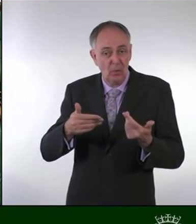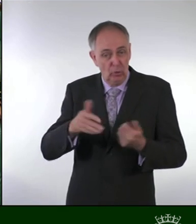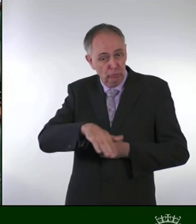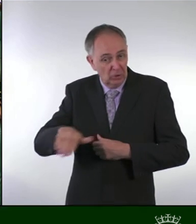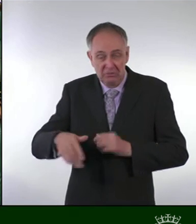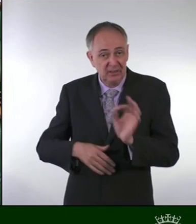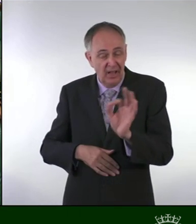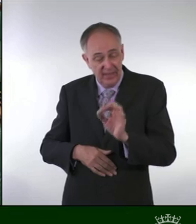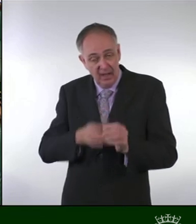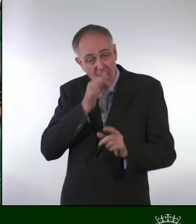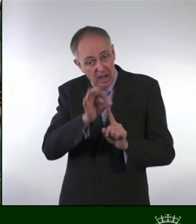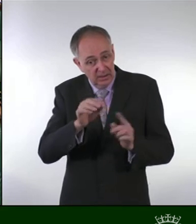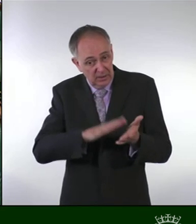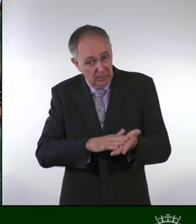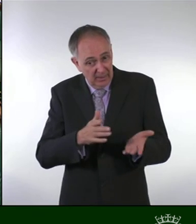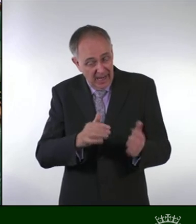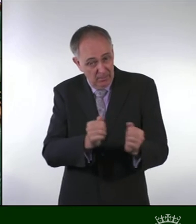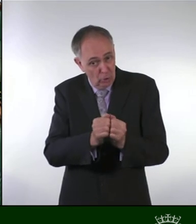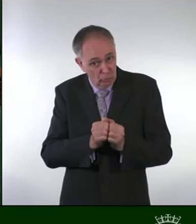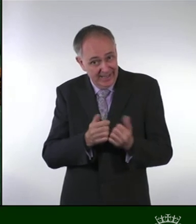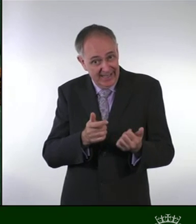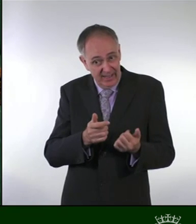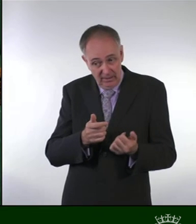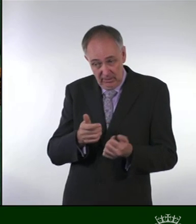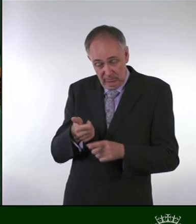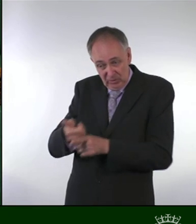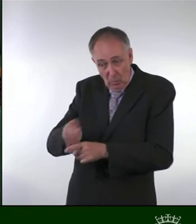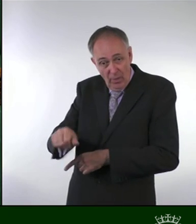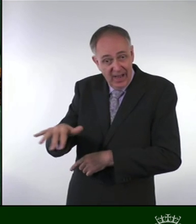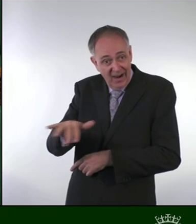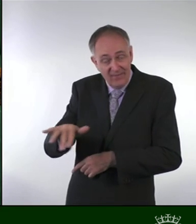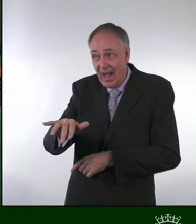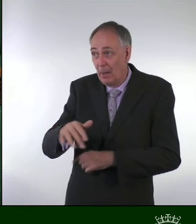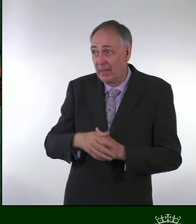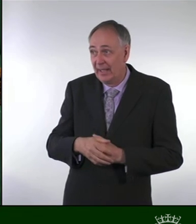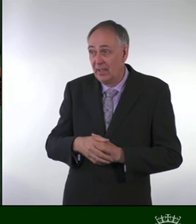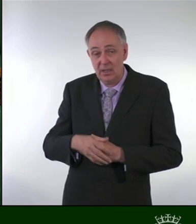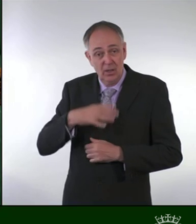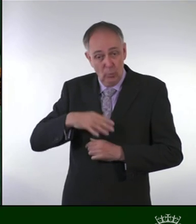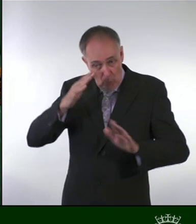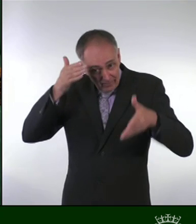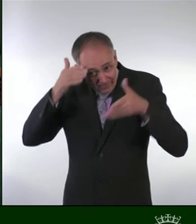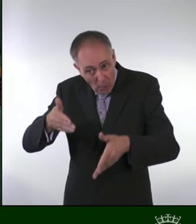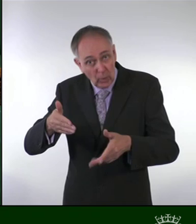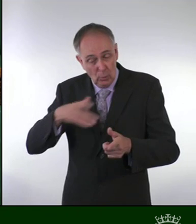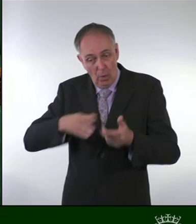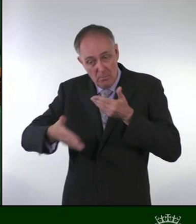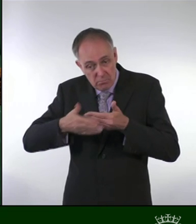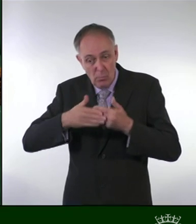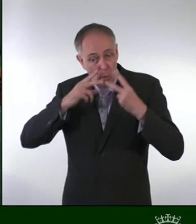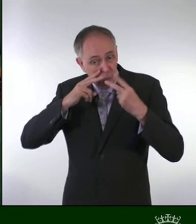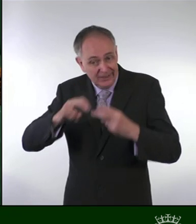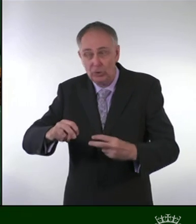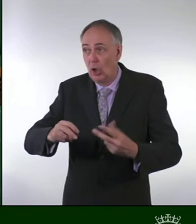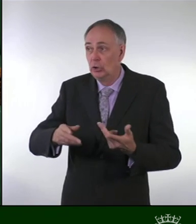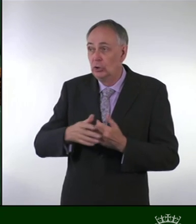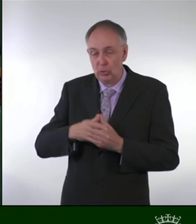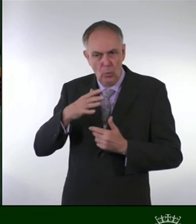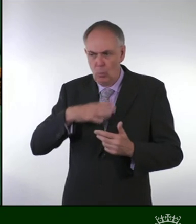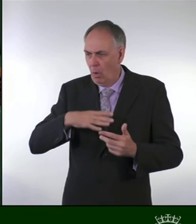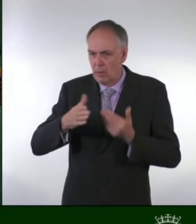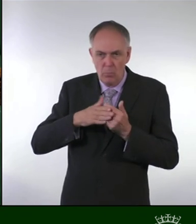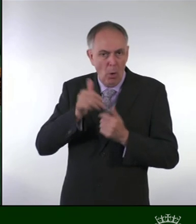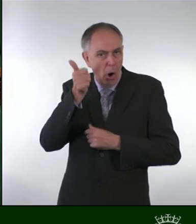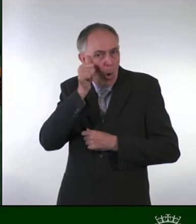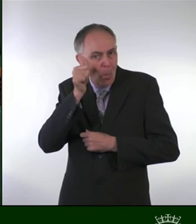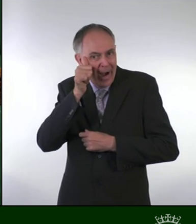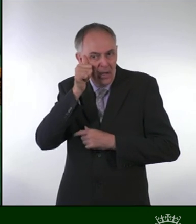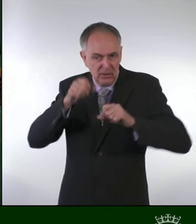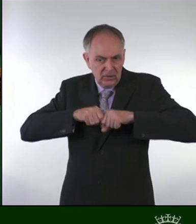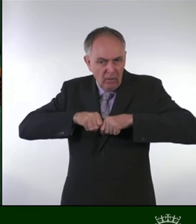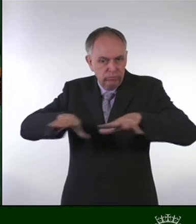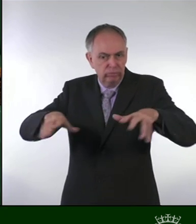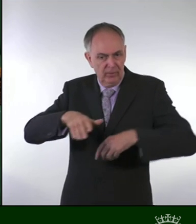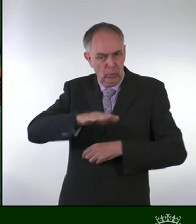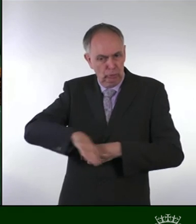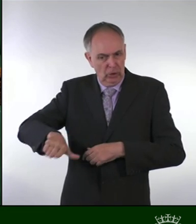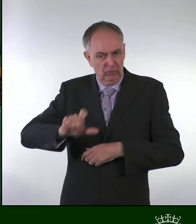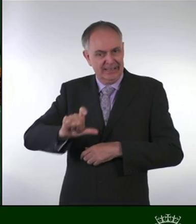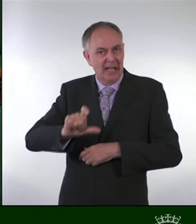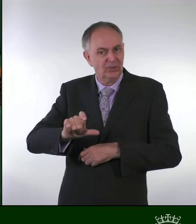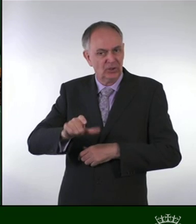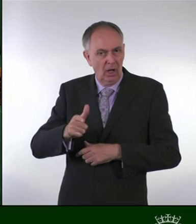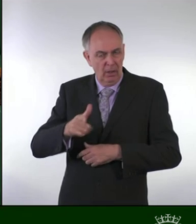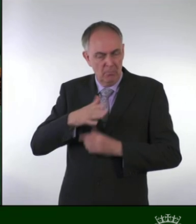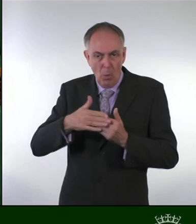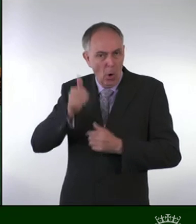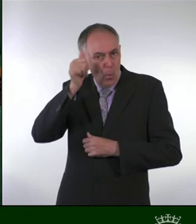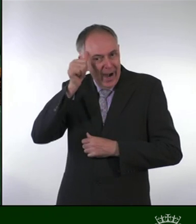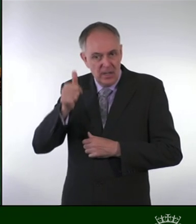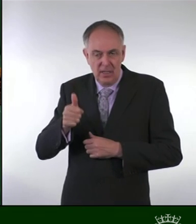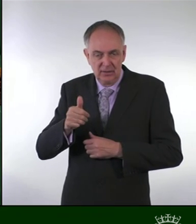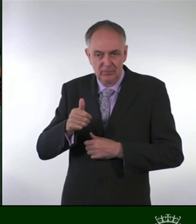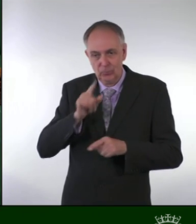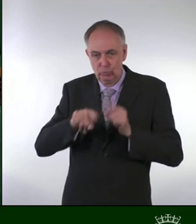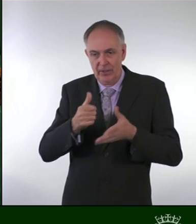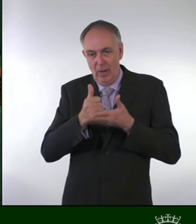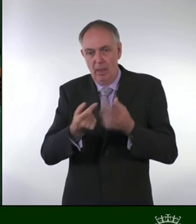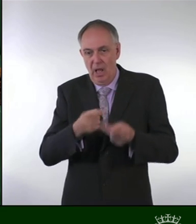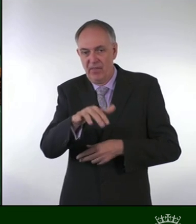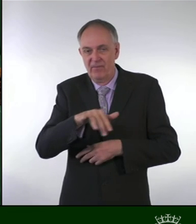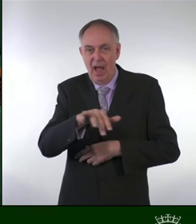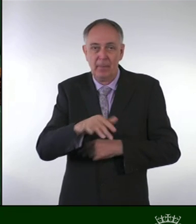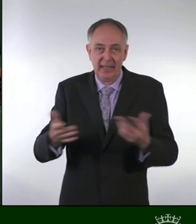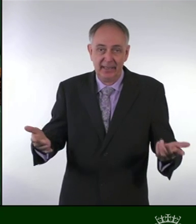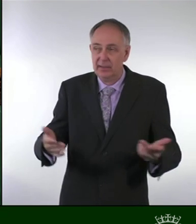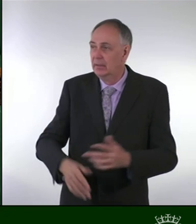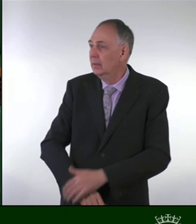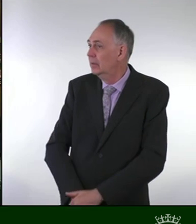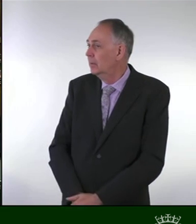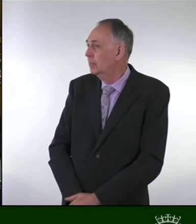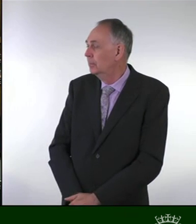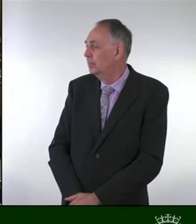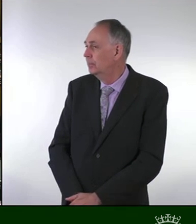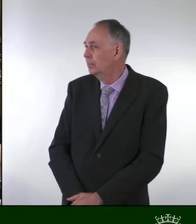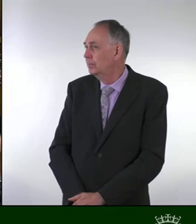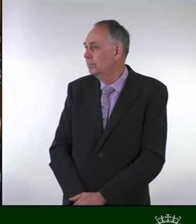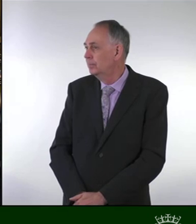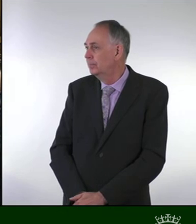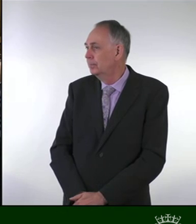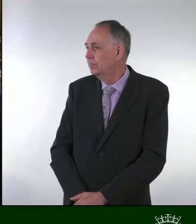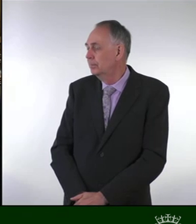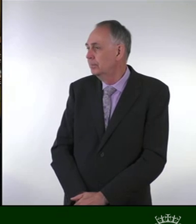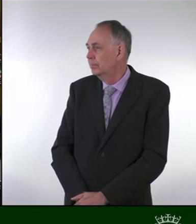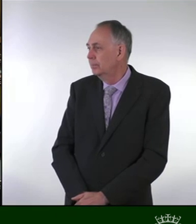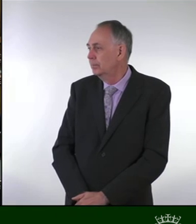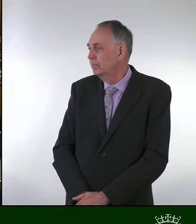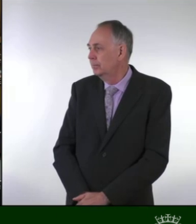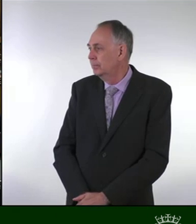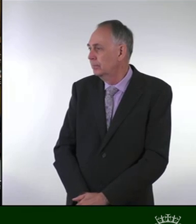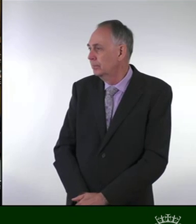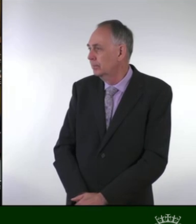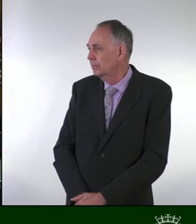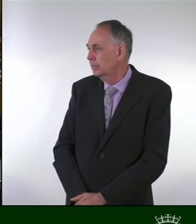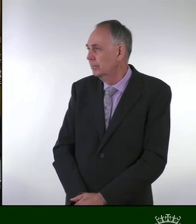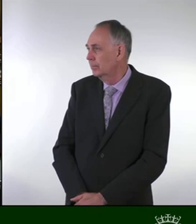Will the Prime Minister join me in supporting Daniel’s family in their call for a renewed focus on research and for a light to be shone on awareness of childhood brain stem cancers, so that other families in future do not have to face the heartbreak that Daniel and his family are facing today?